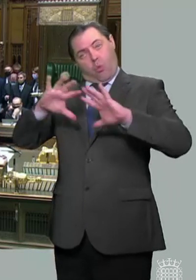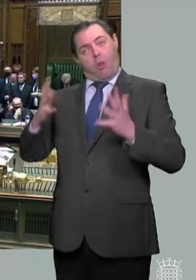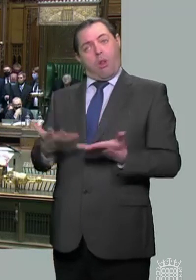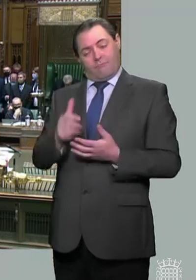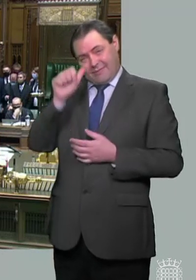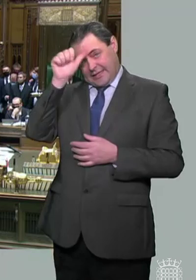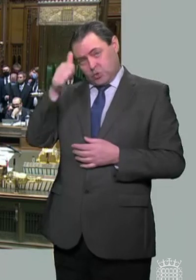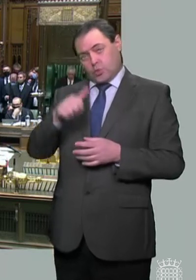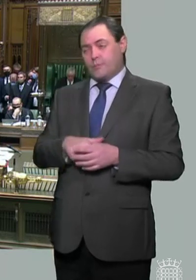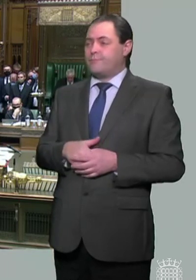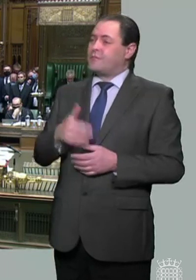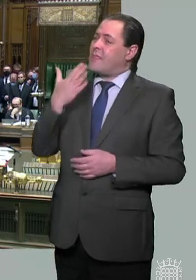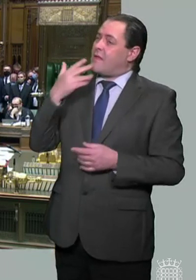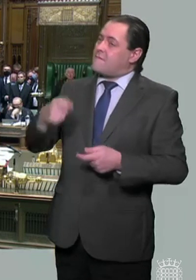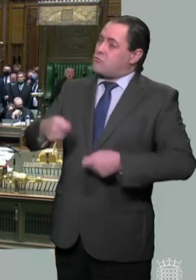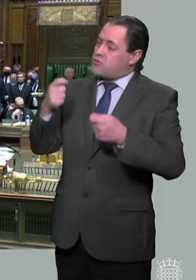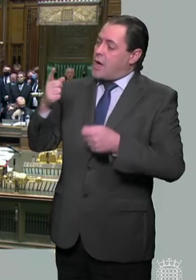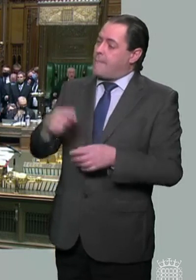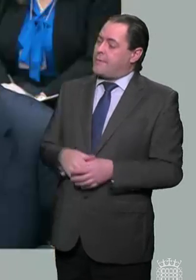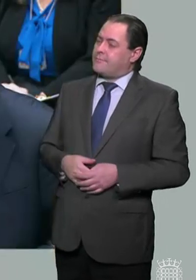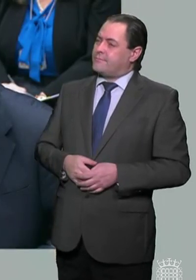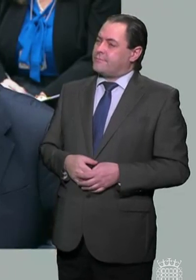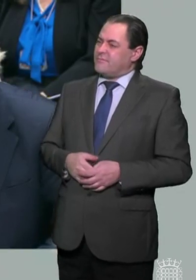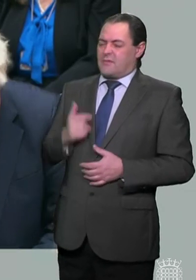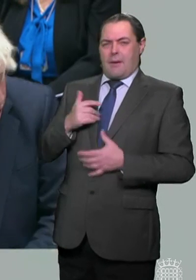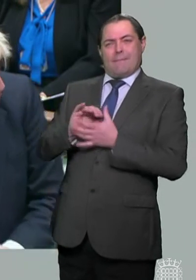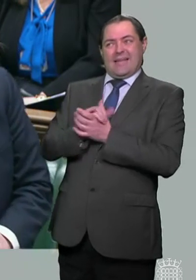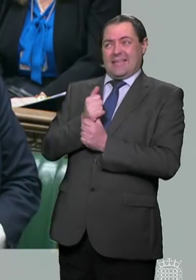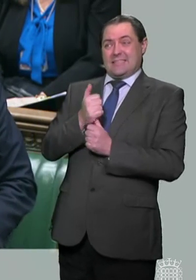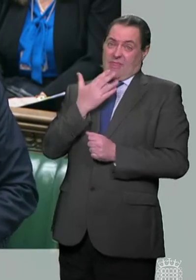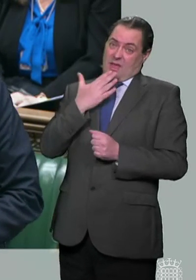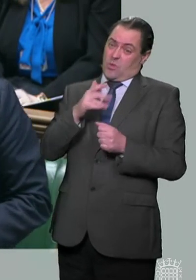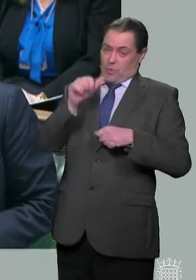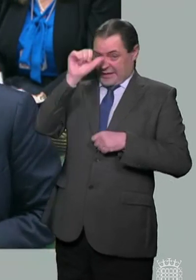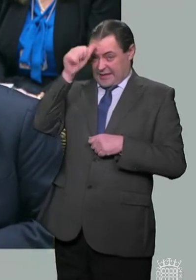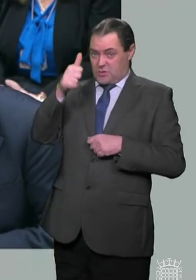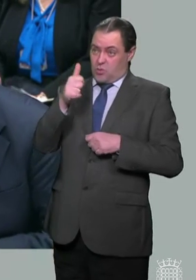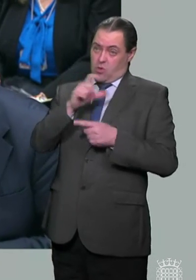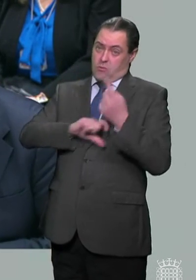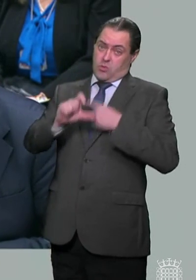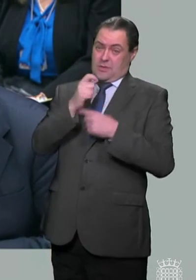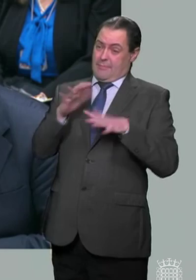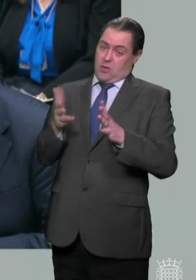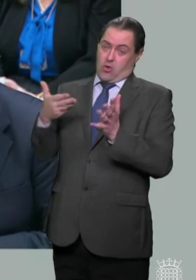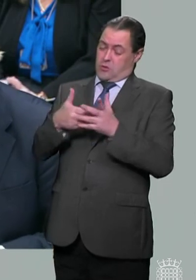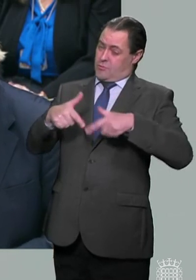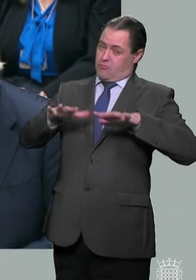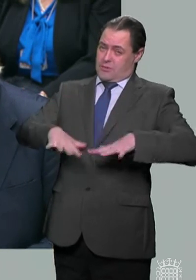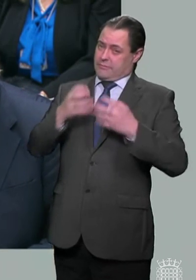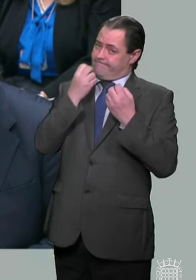I thank my honourable Friend for raising this, and I thank the Hindu community for their amazing contribution to this country.